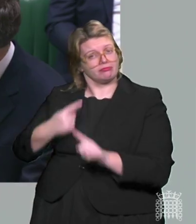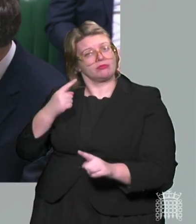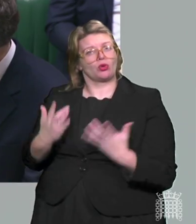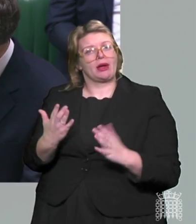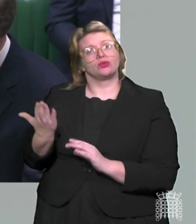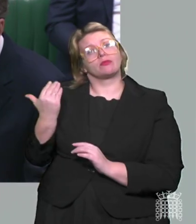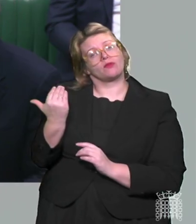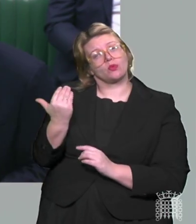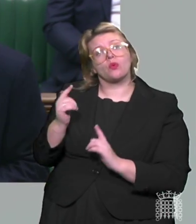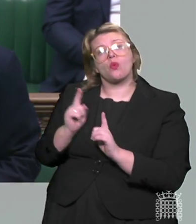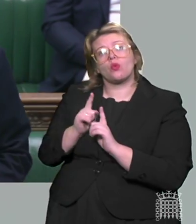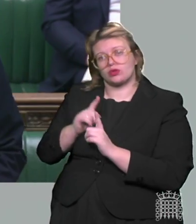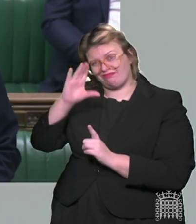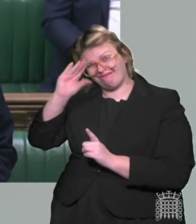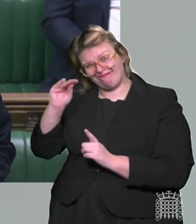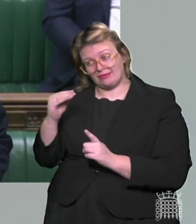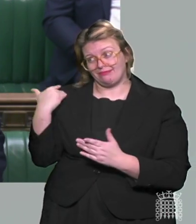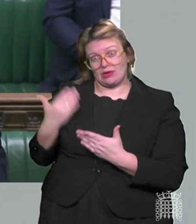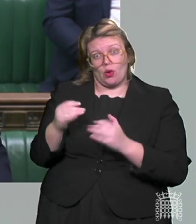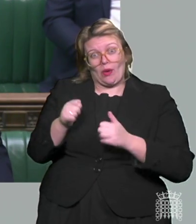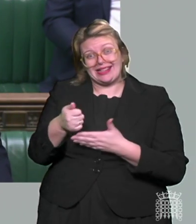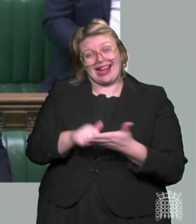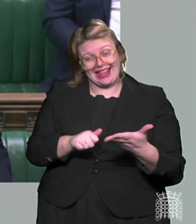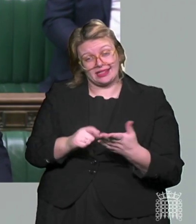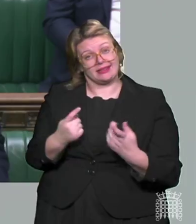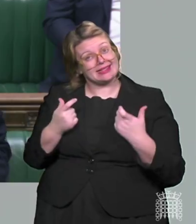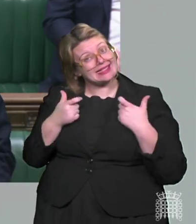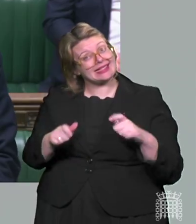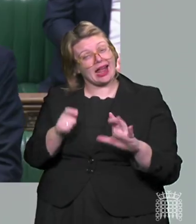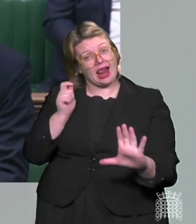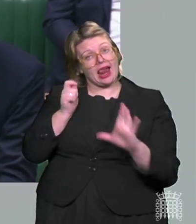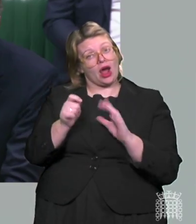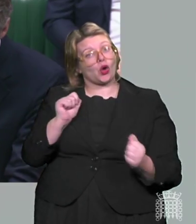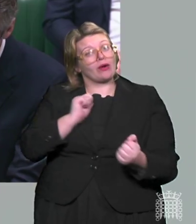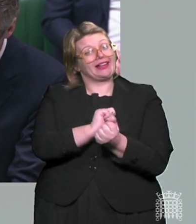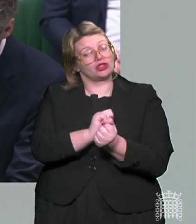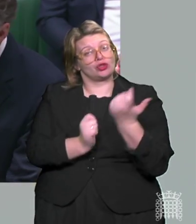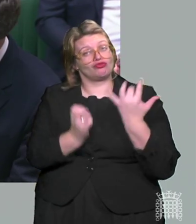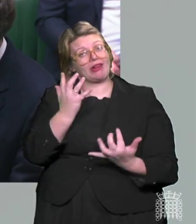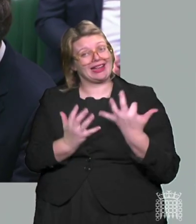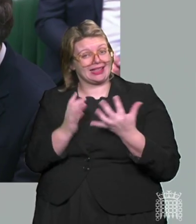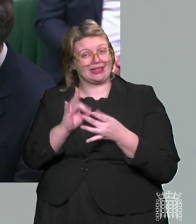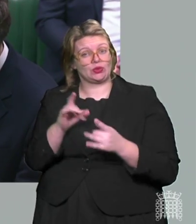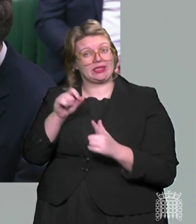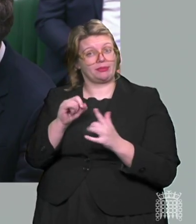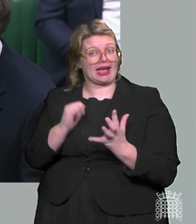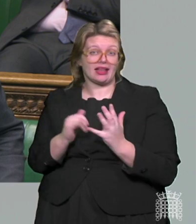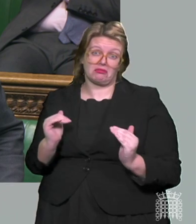However, I think she and I both know that it is not always clear at the beginning of a series of letters, which may or may not lead to proceedings, when that moment should be.